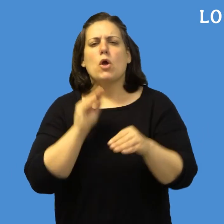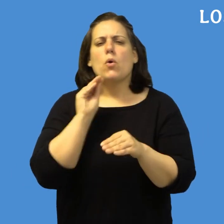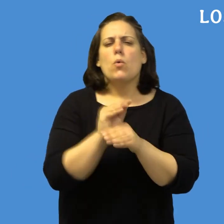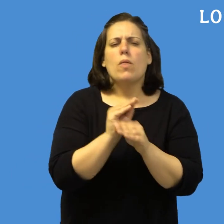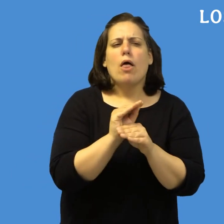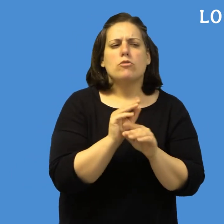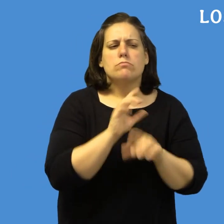cuidar